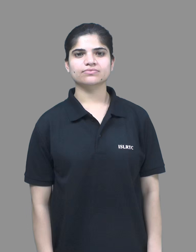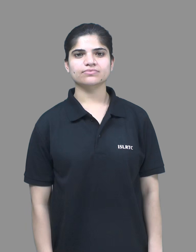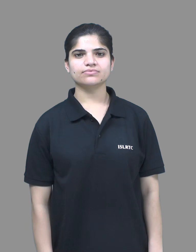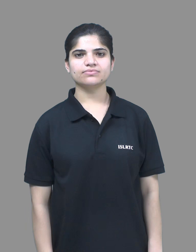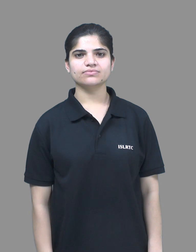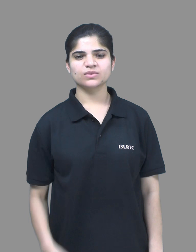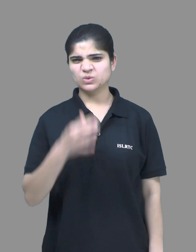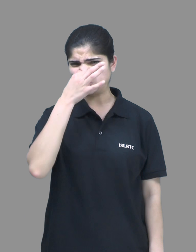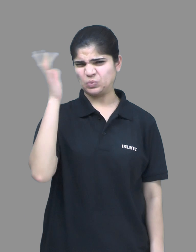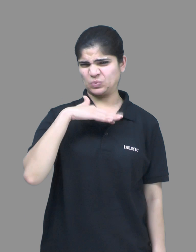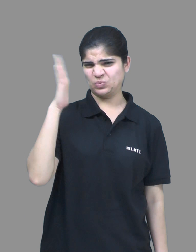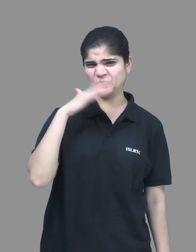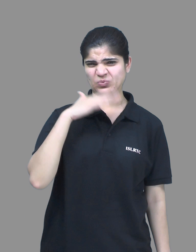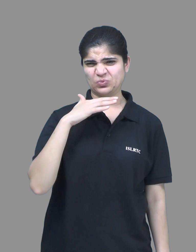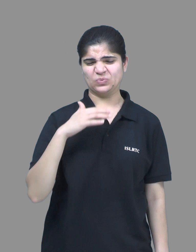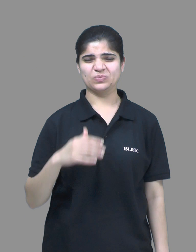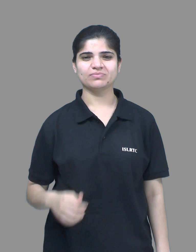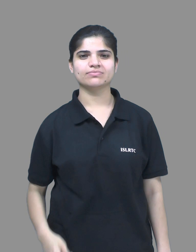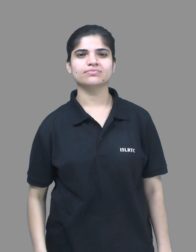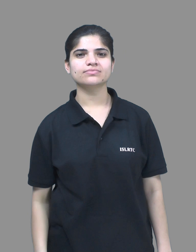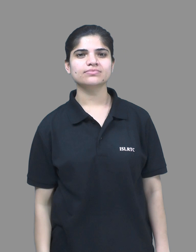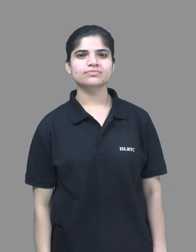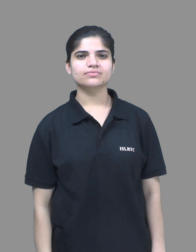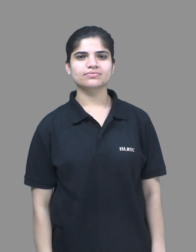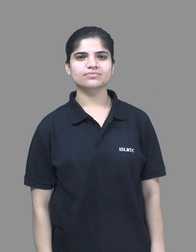Stink